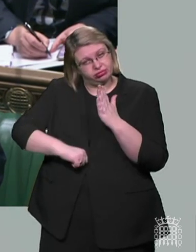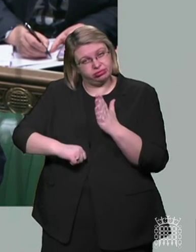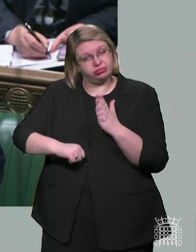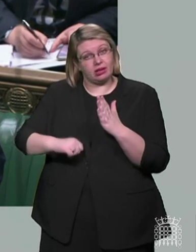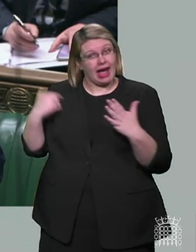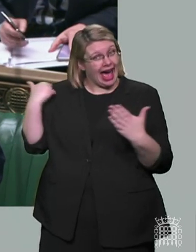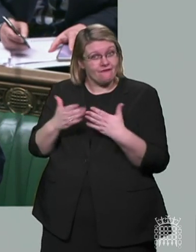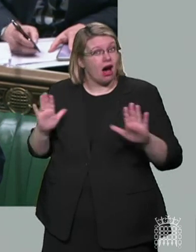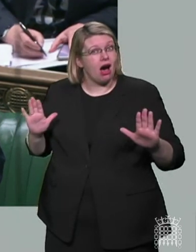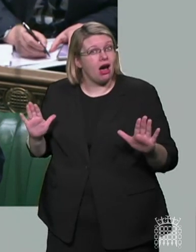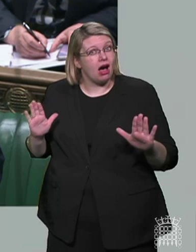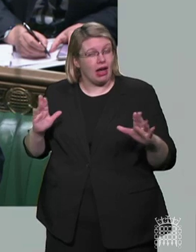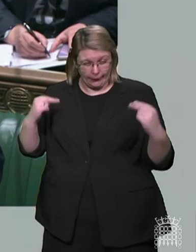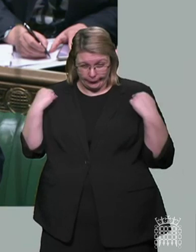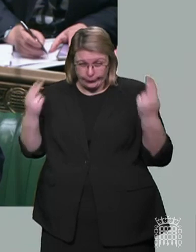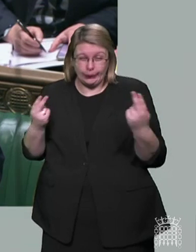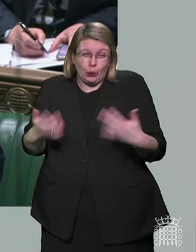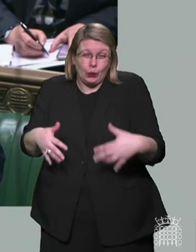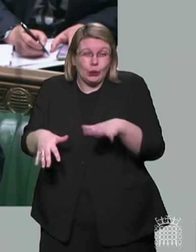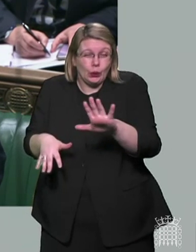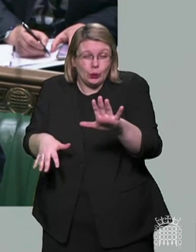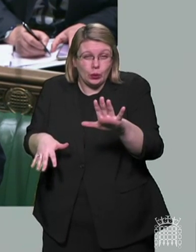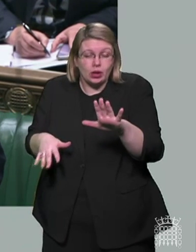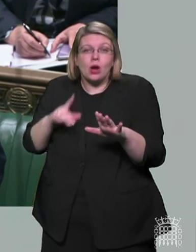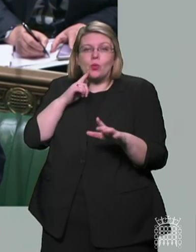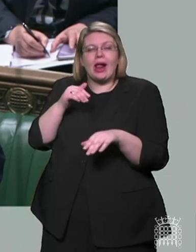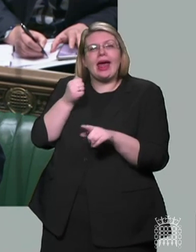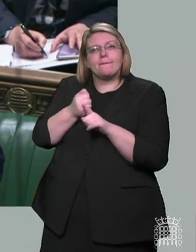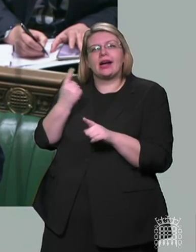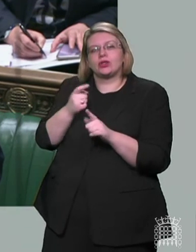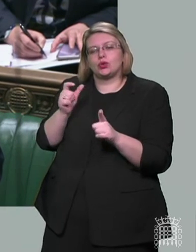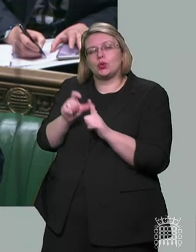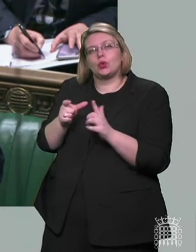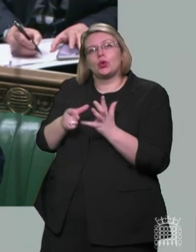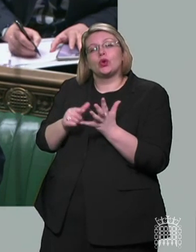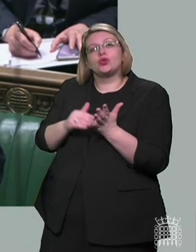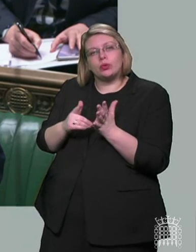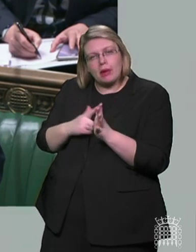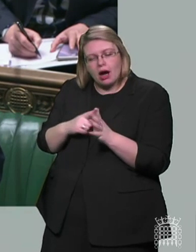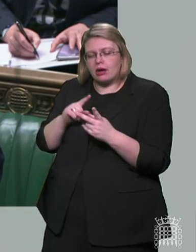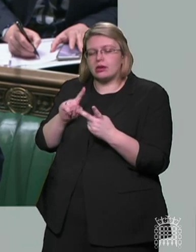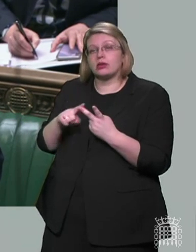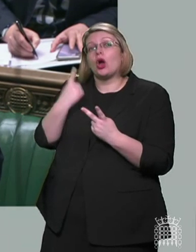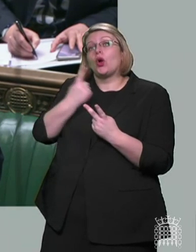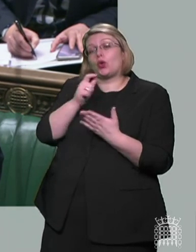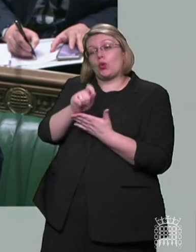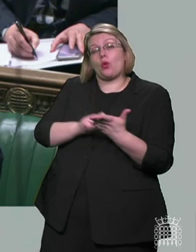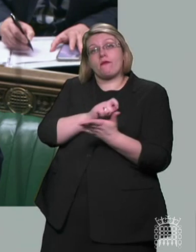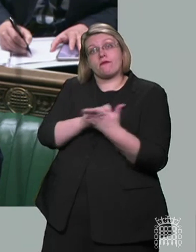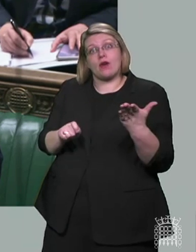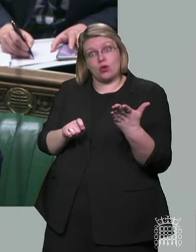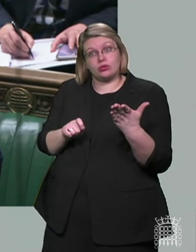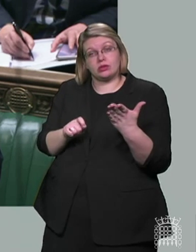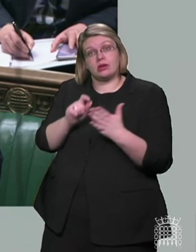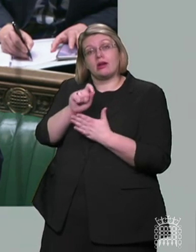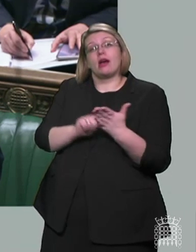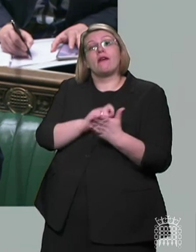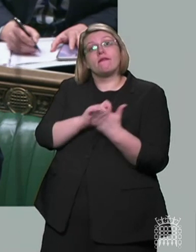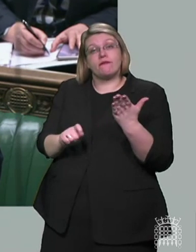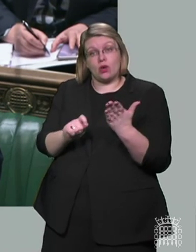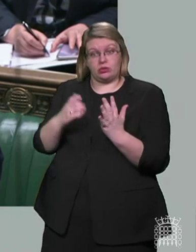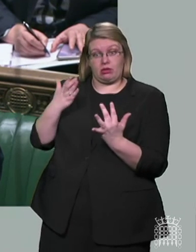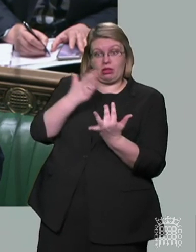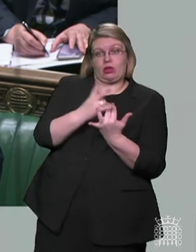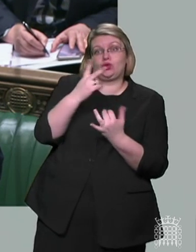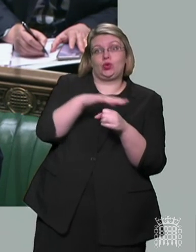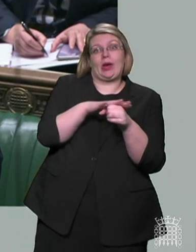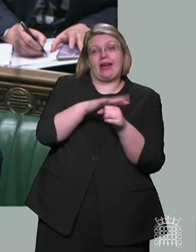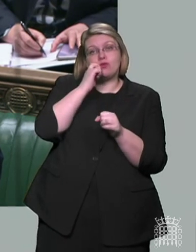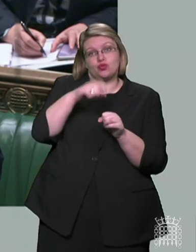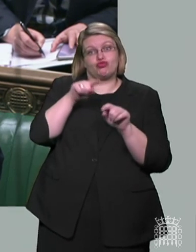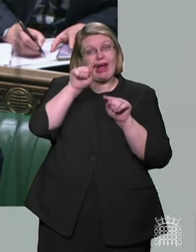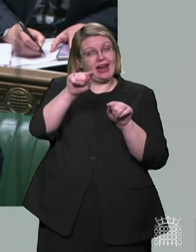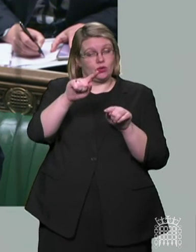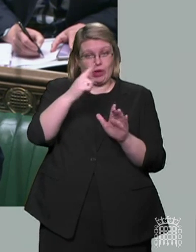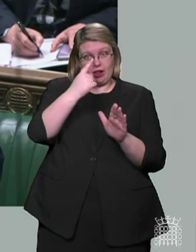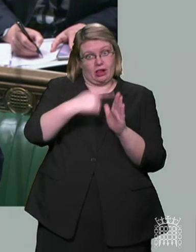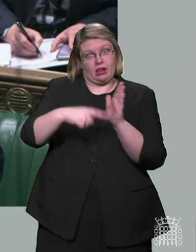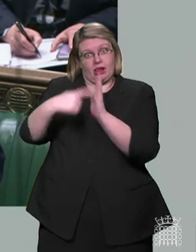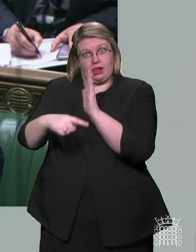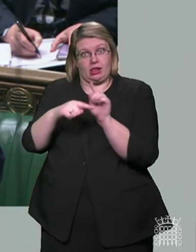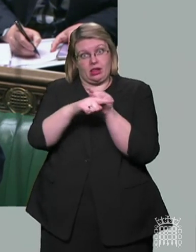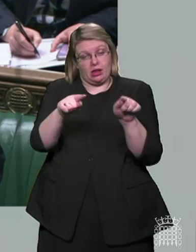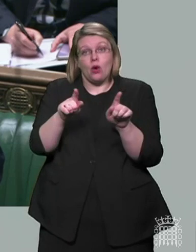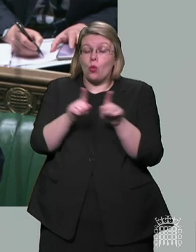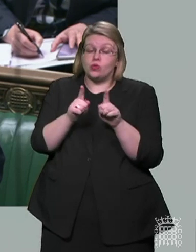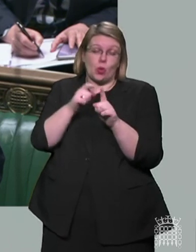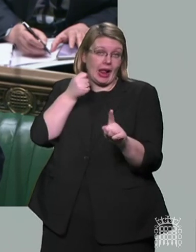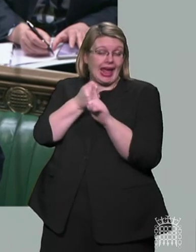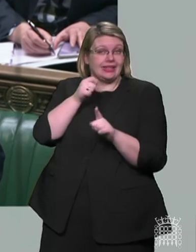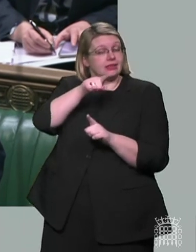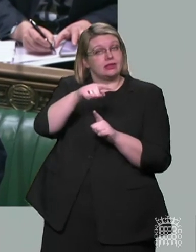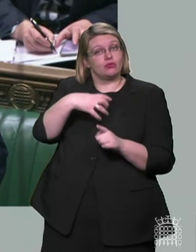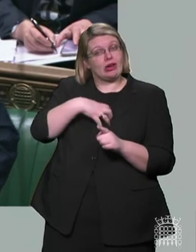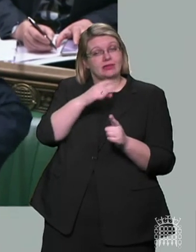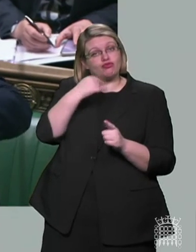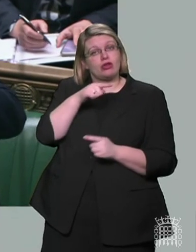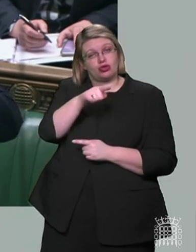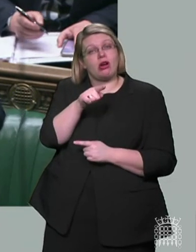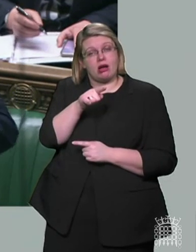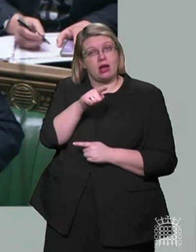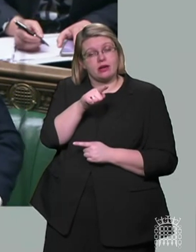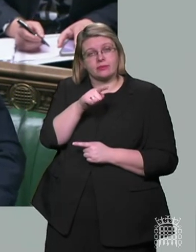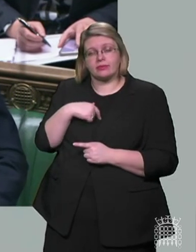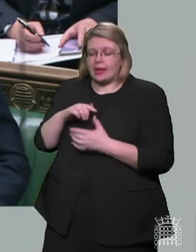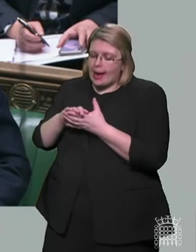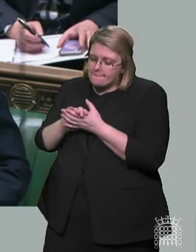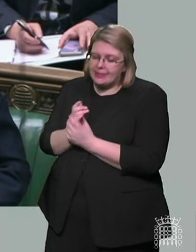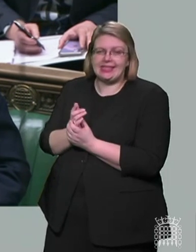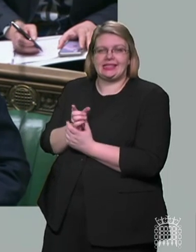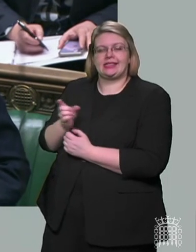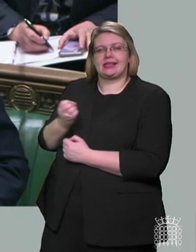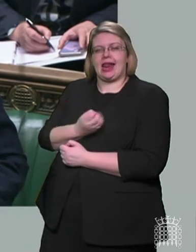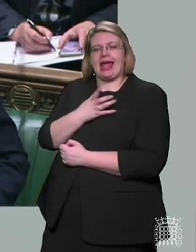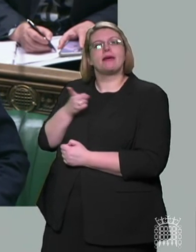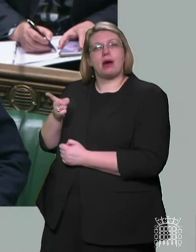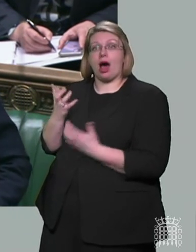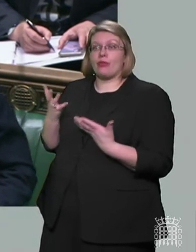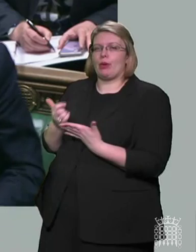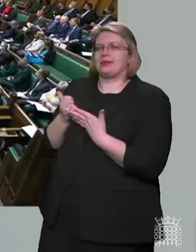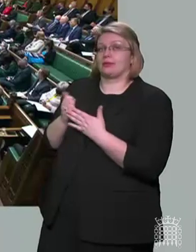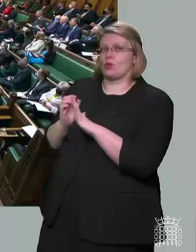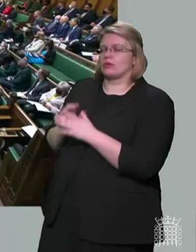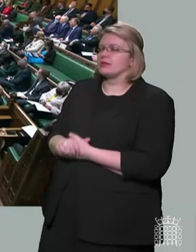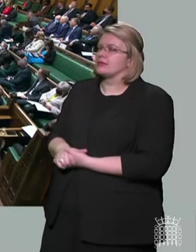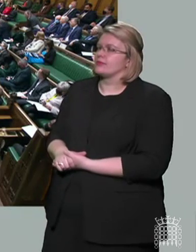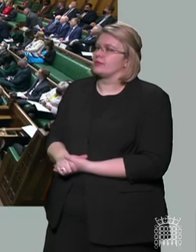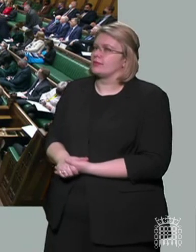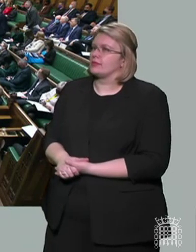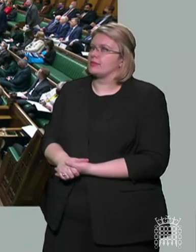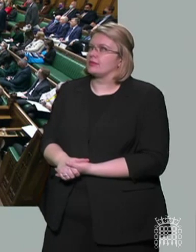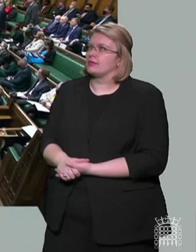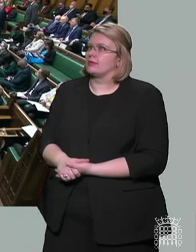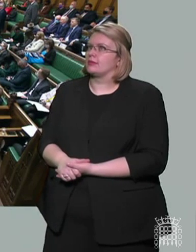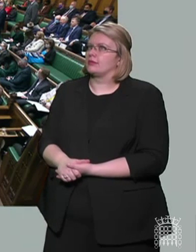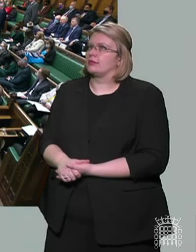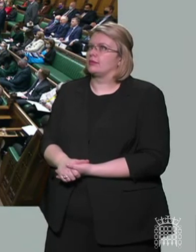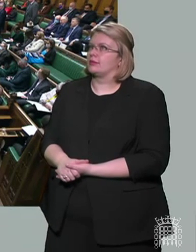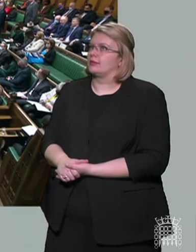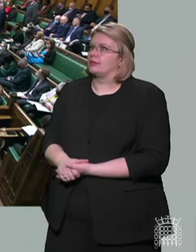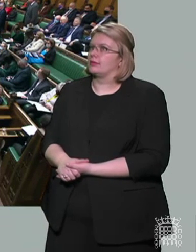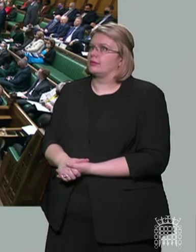They will have an impact not just on Duma Members and people who voted for the secession of the oblasts of Donetsk and Luhansk, but on the entire Putin regime, and I am glad that the Labour Opposition, at least for now, support the sanctions.